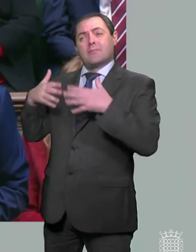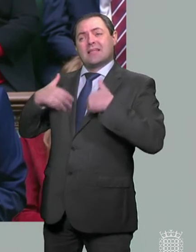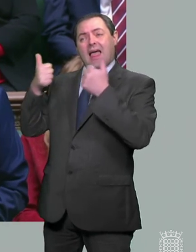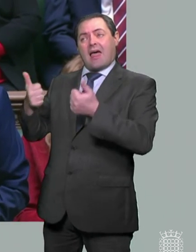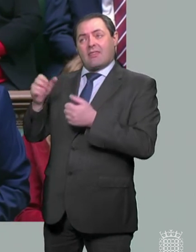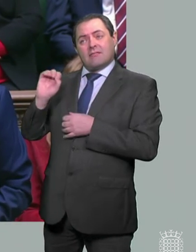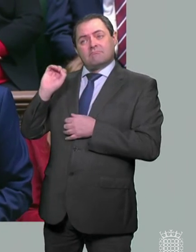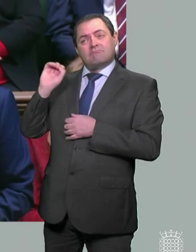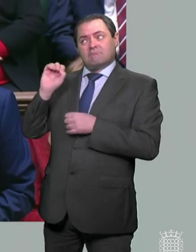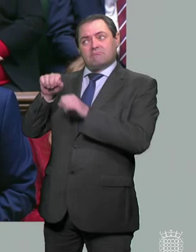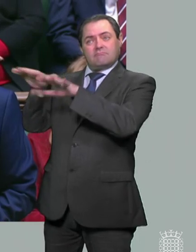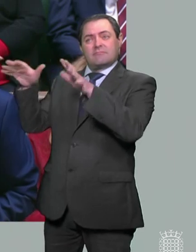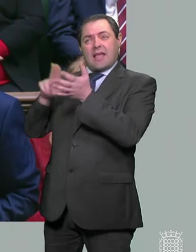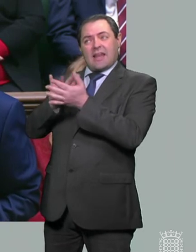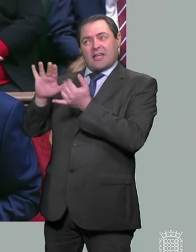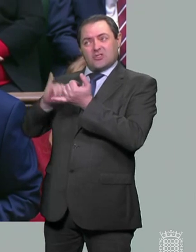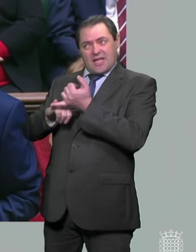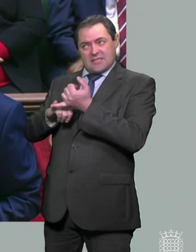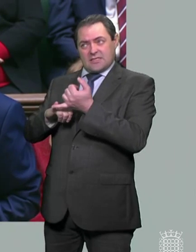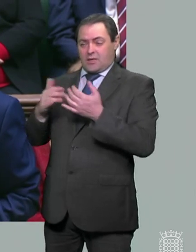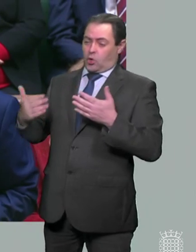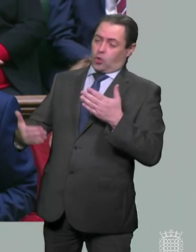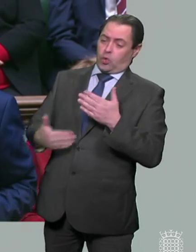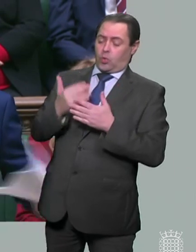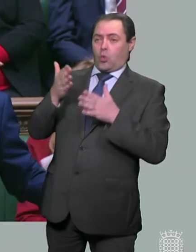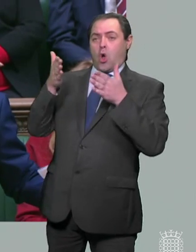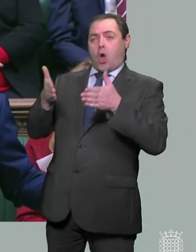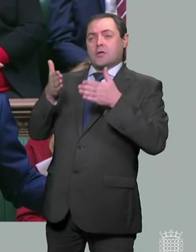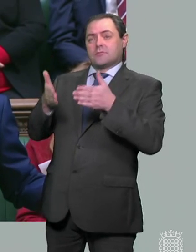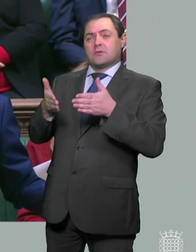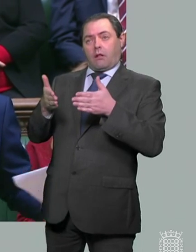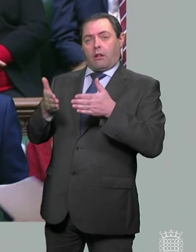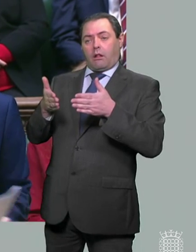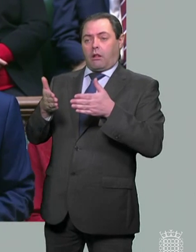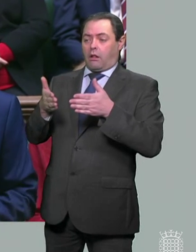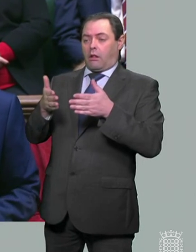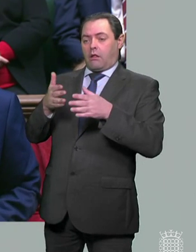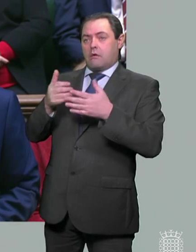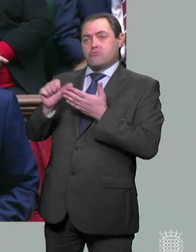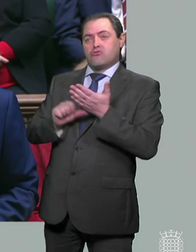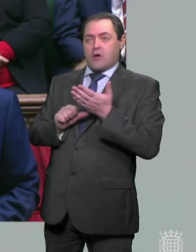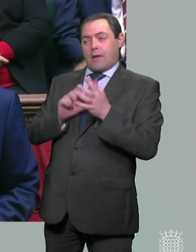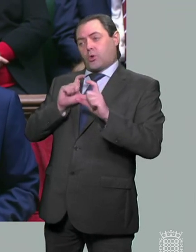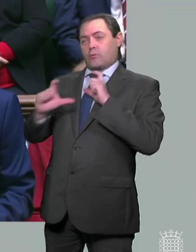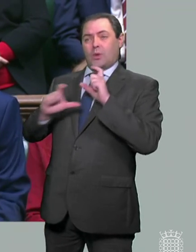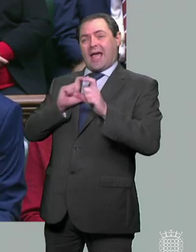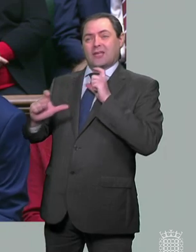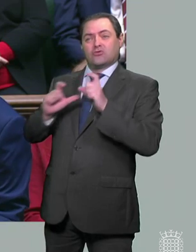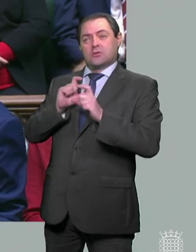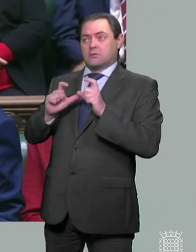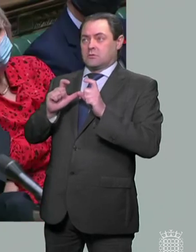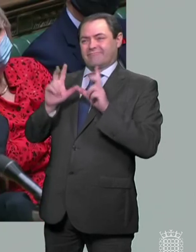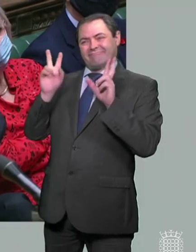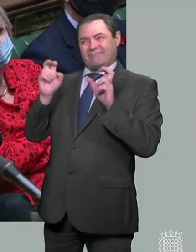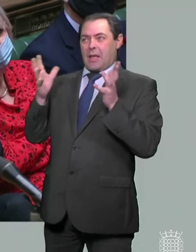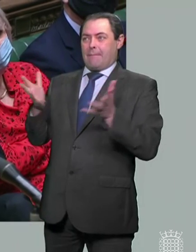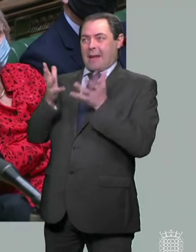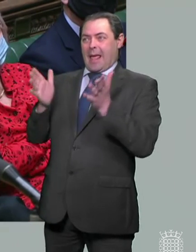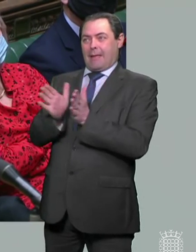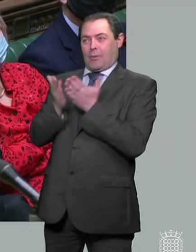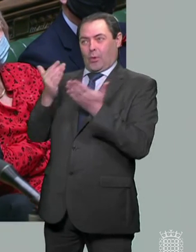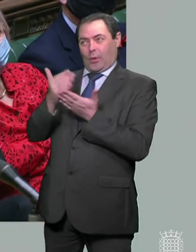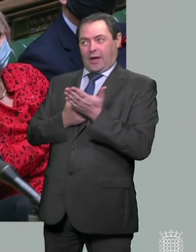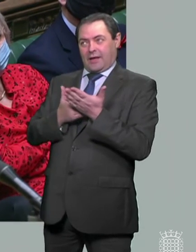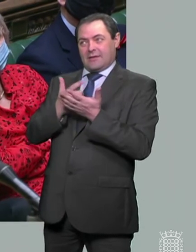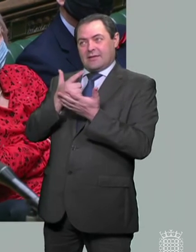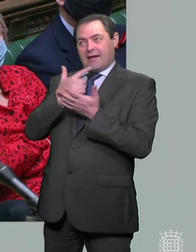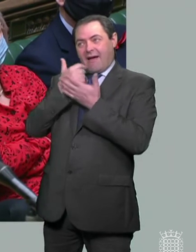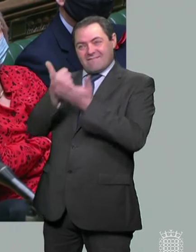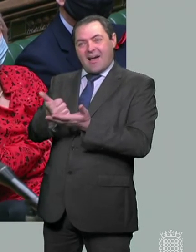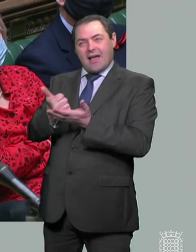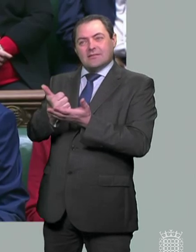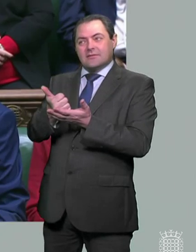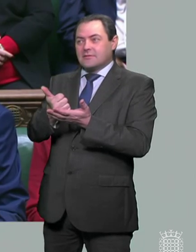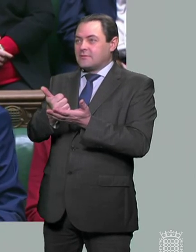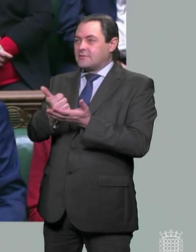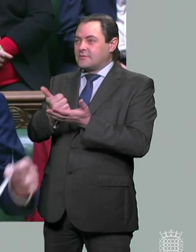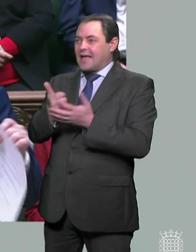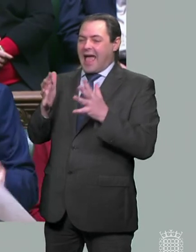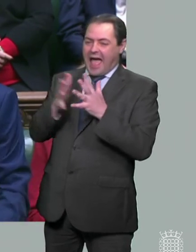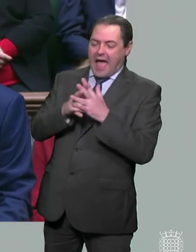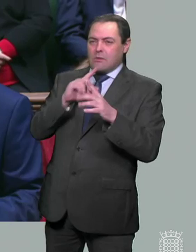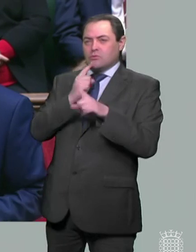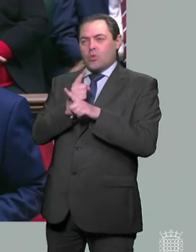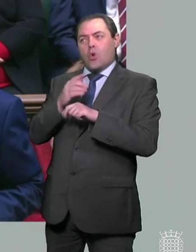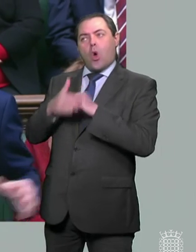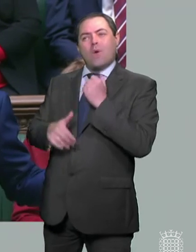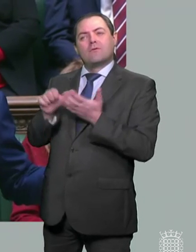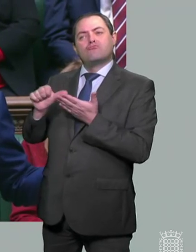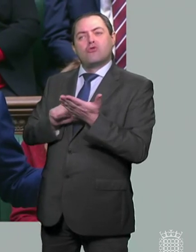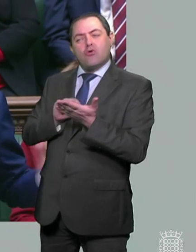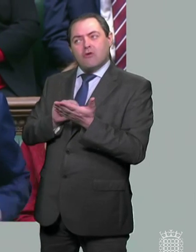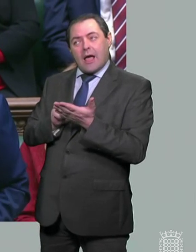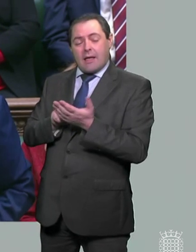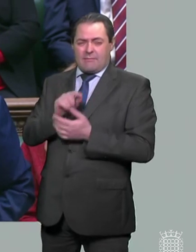It is called “New hospital programme communications playbook”—I kid you not—and it offers “advice to make it easier to talk about the programme”.